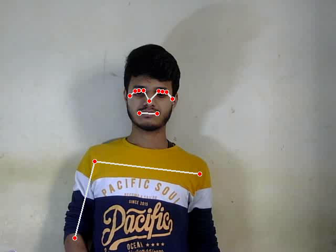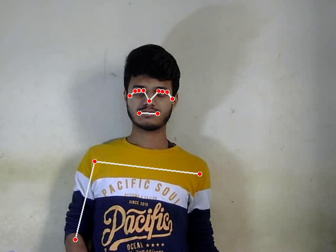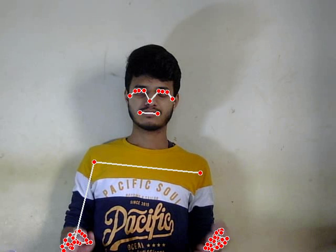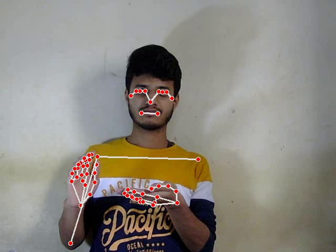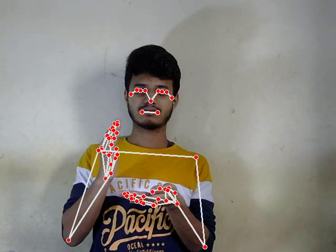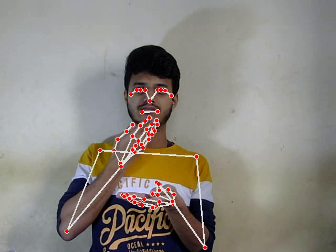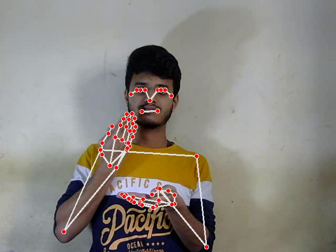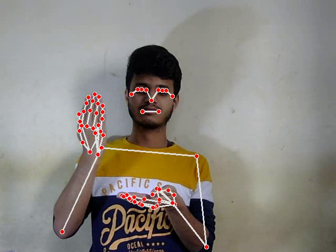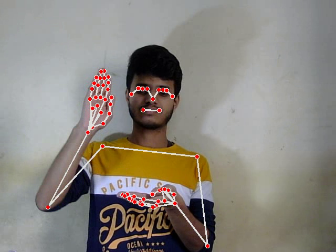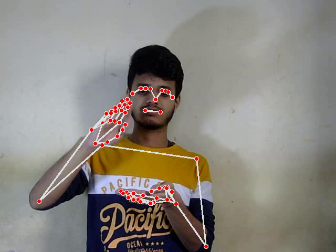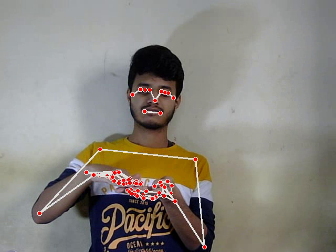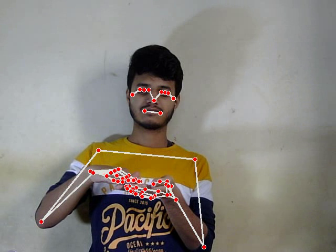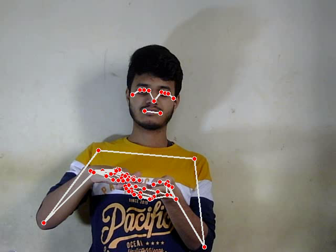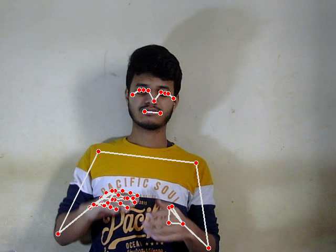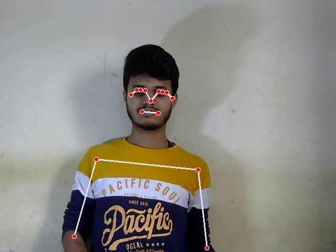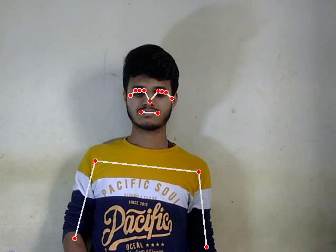bad